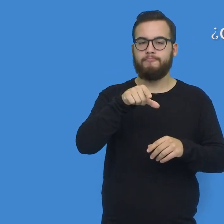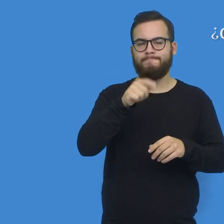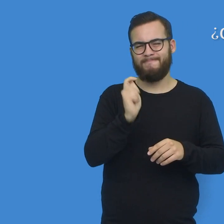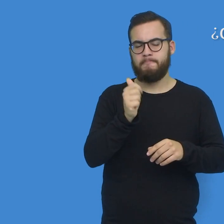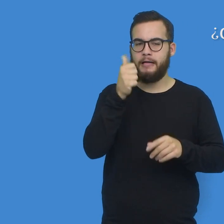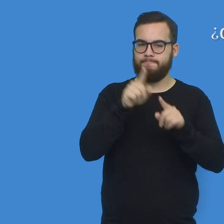frecuente